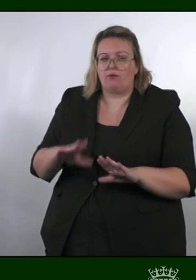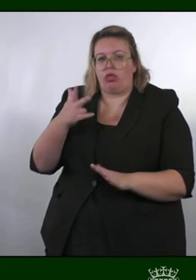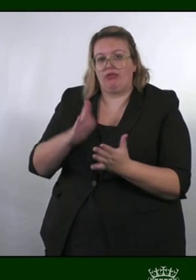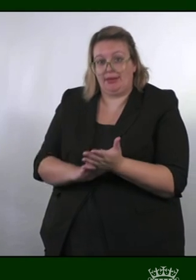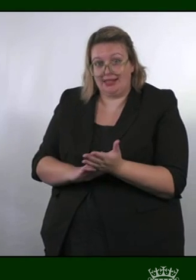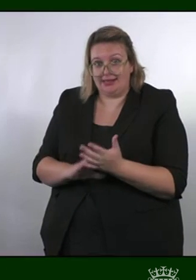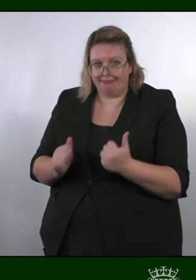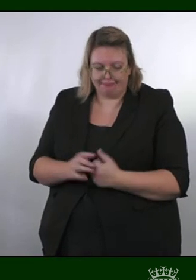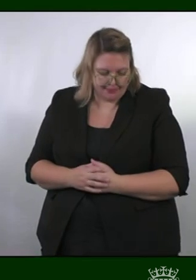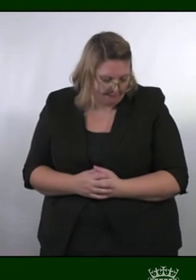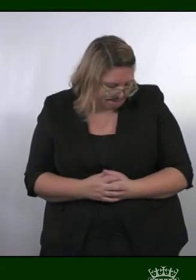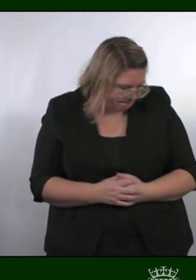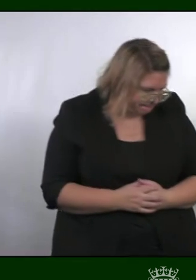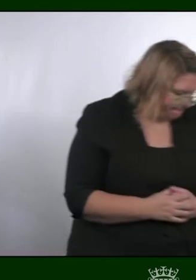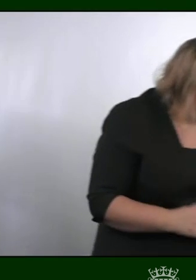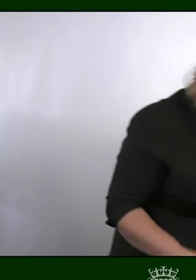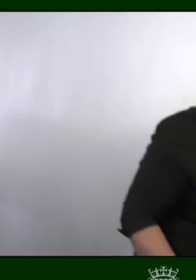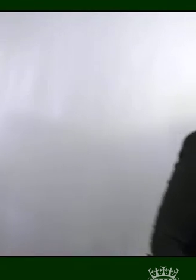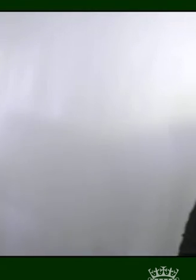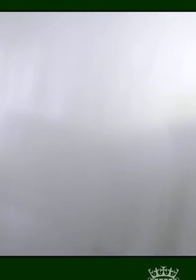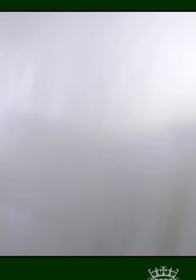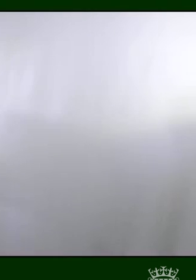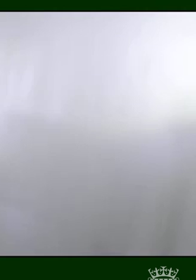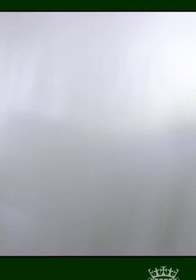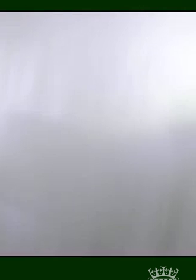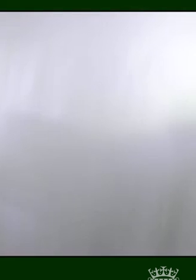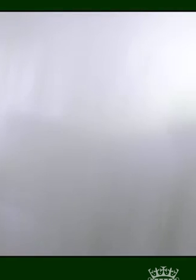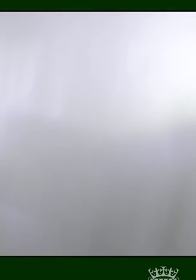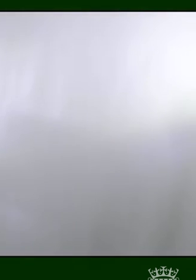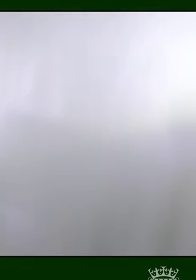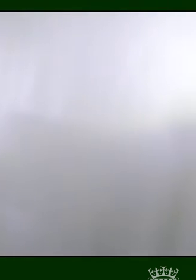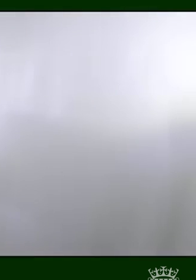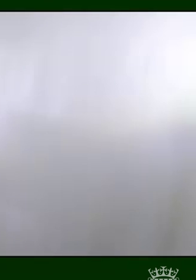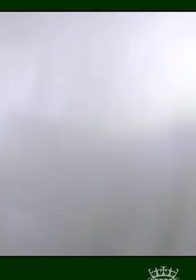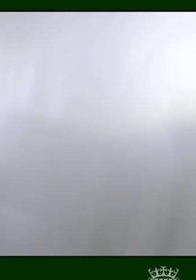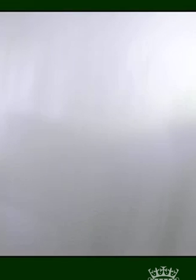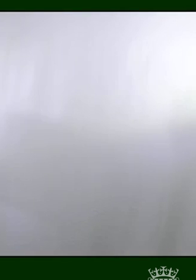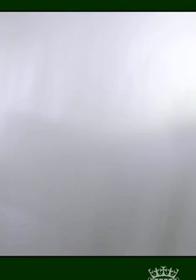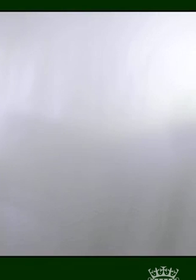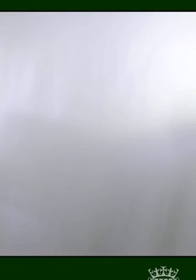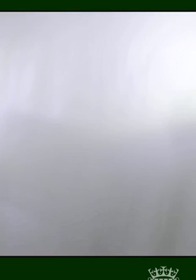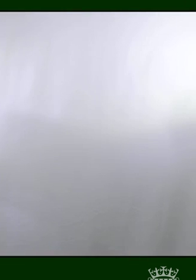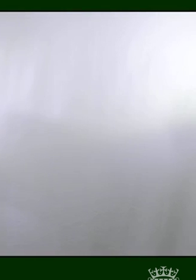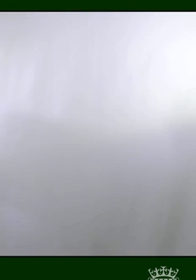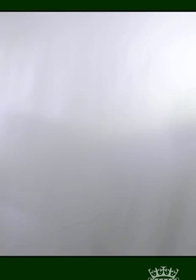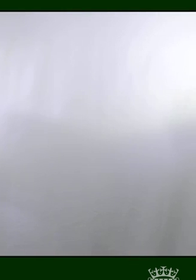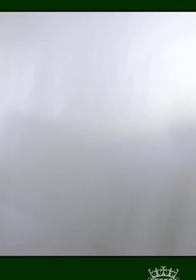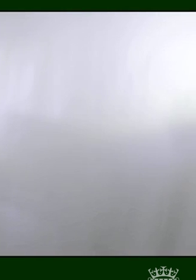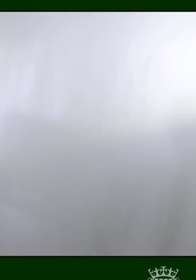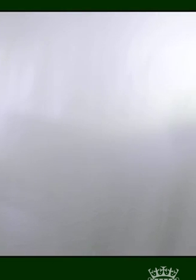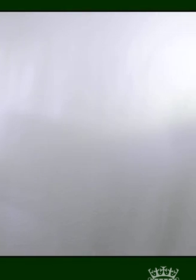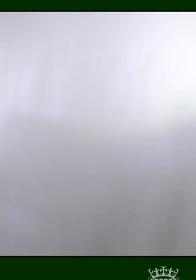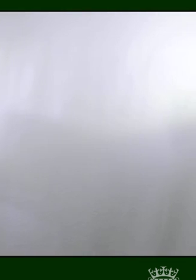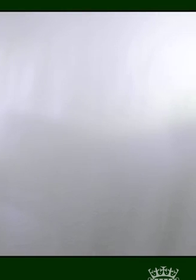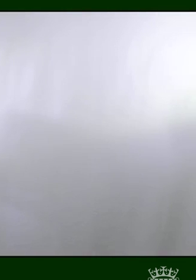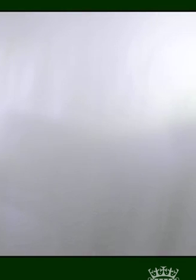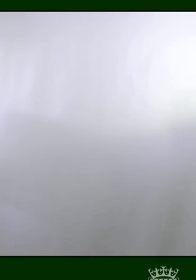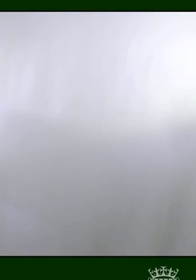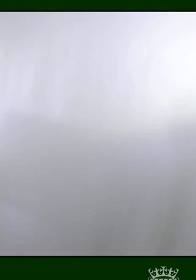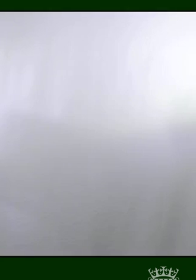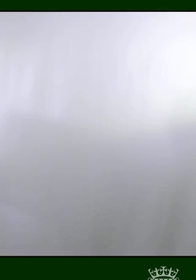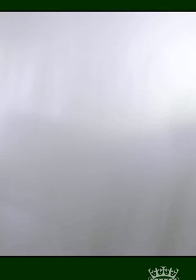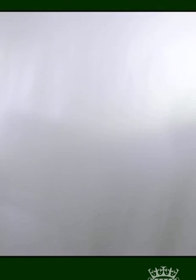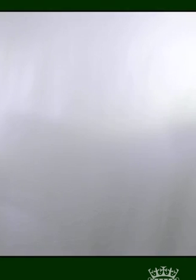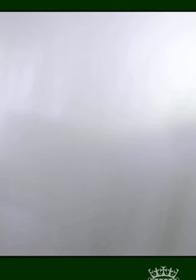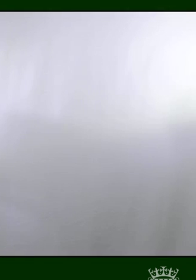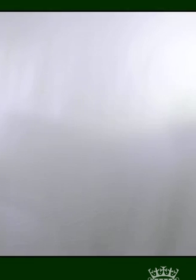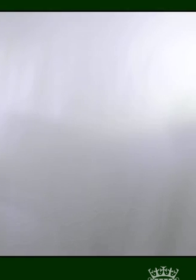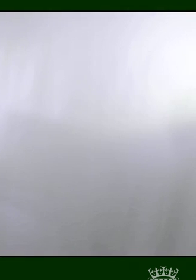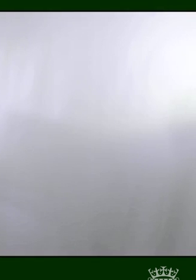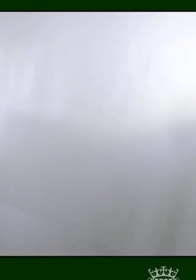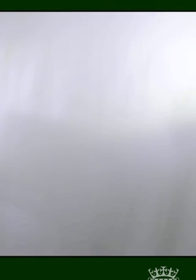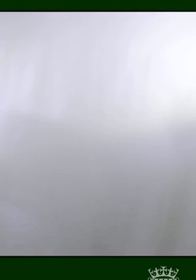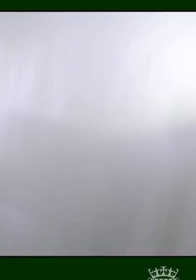From the Dispatch Box, I would like to thank all the local leaders in South Yorkshire for the collegiate and constructive way in which they have approached the negotiations.